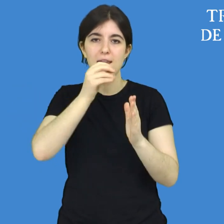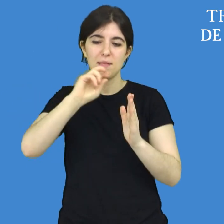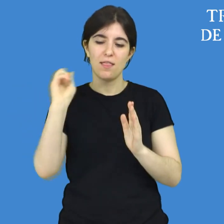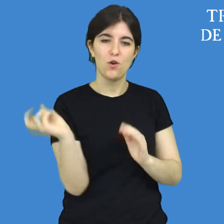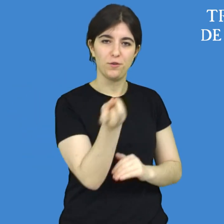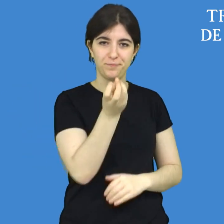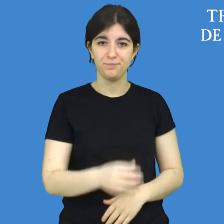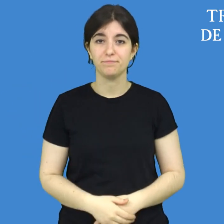etc